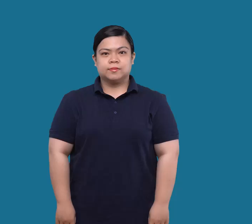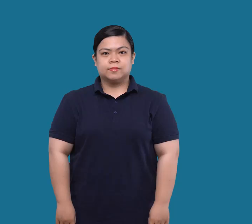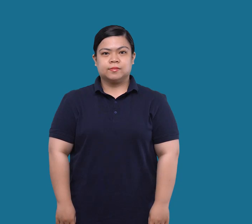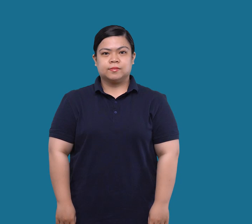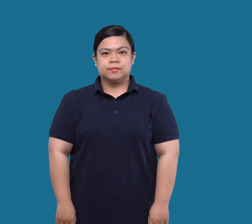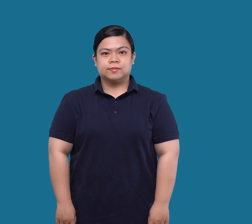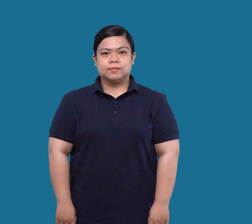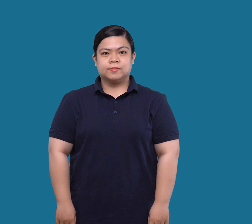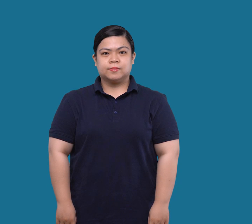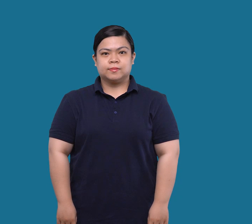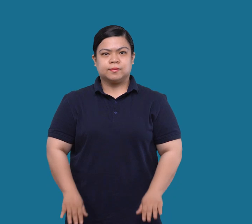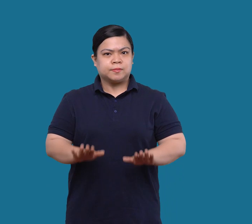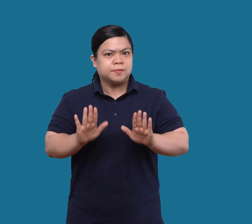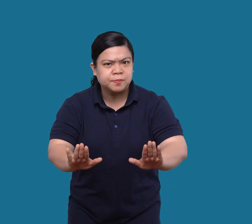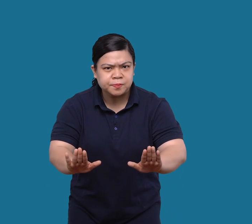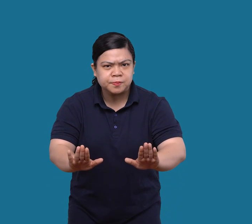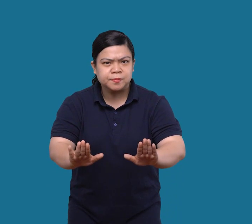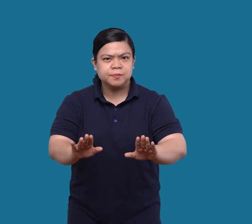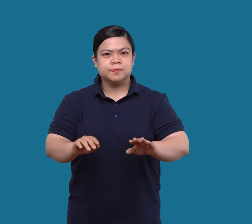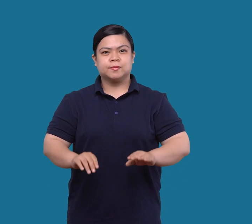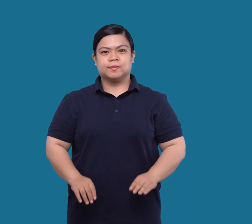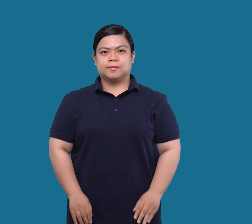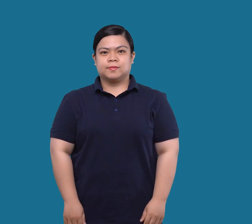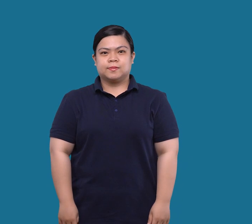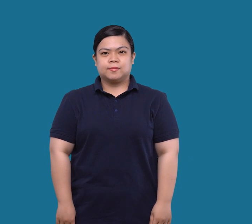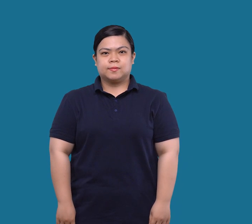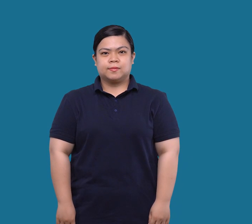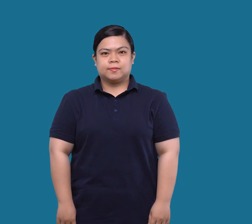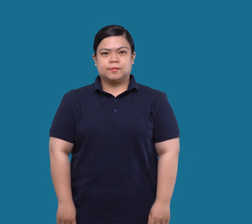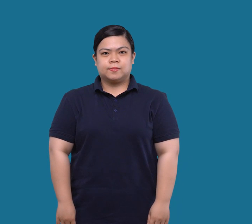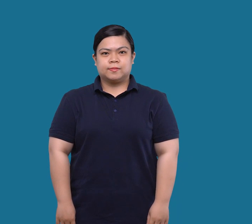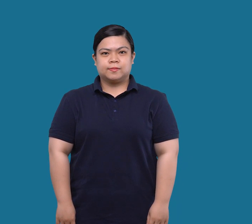dừng lại